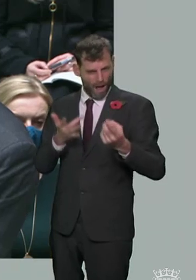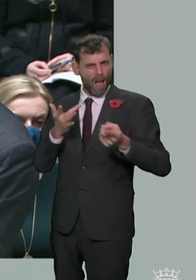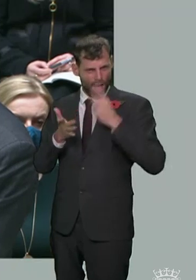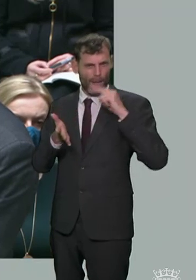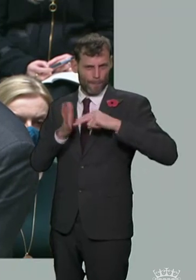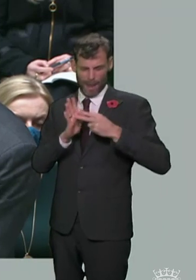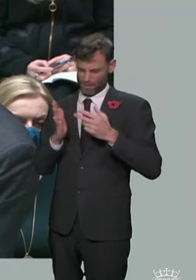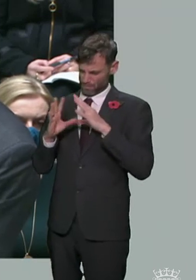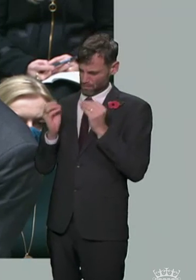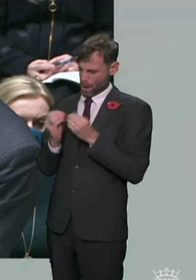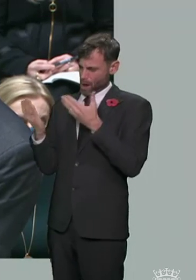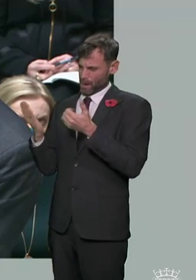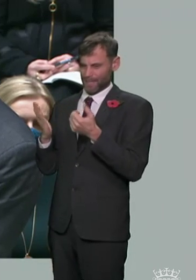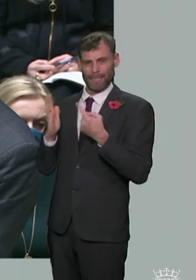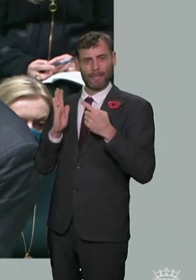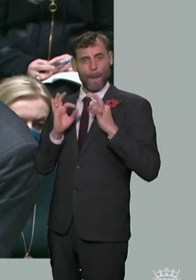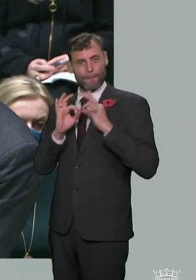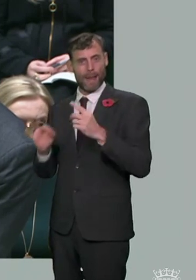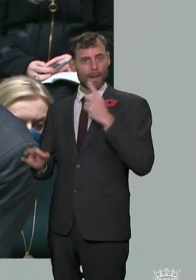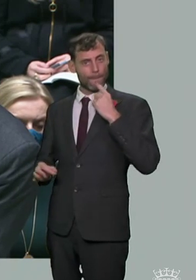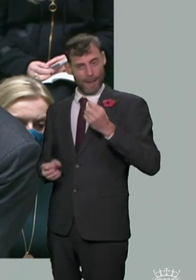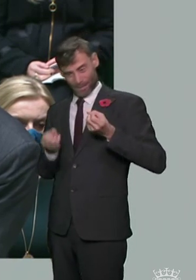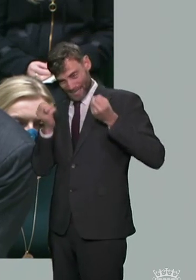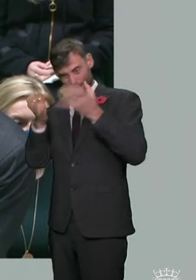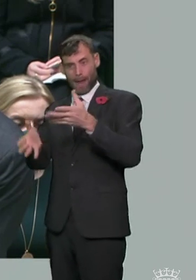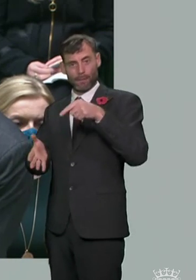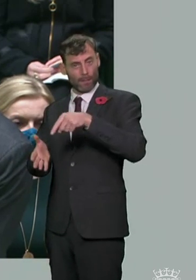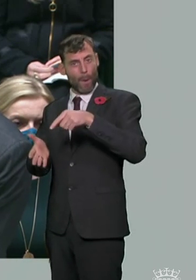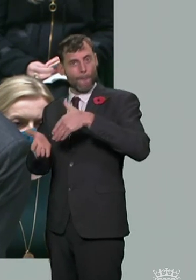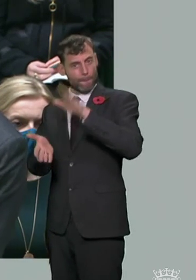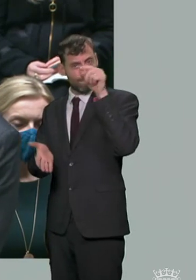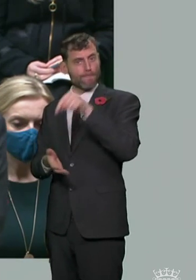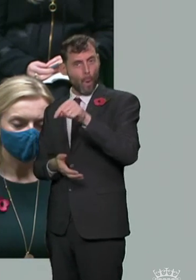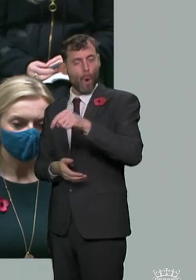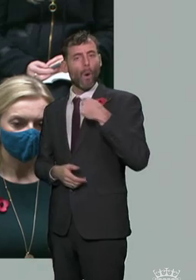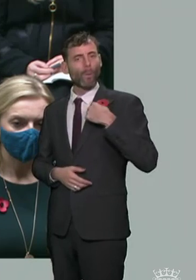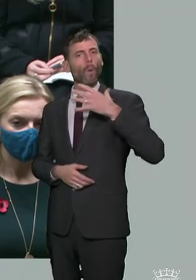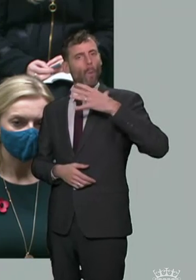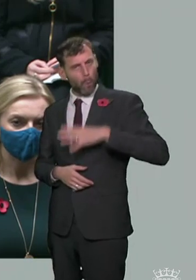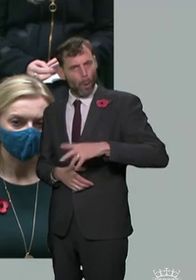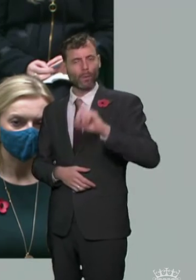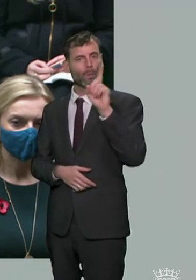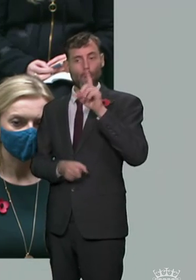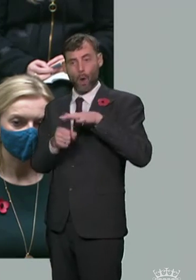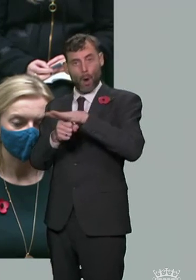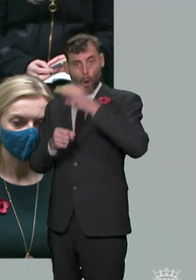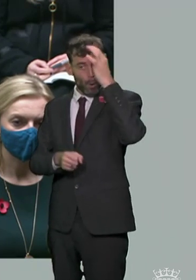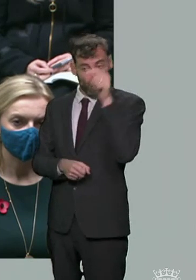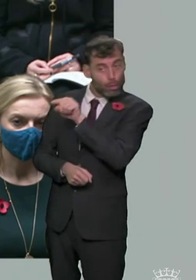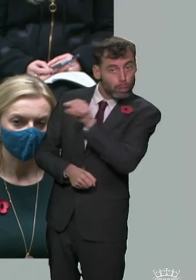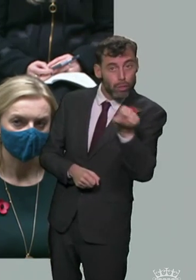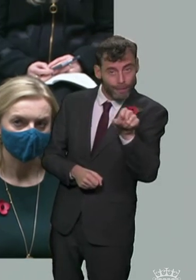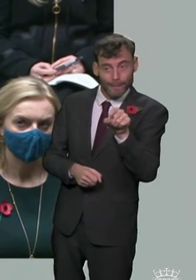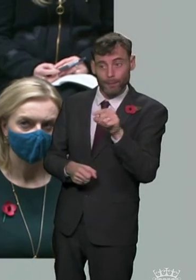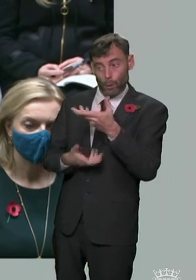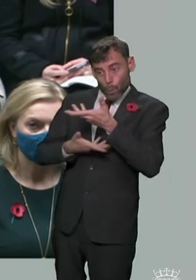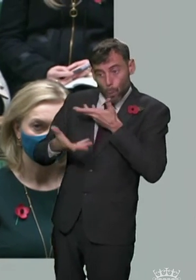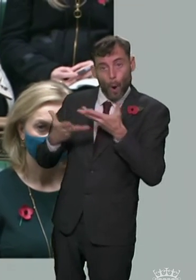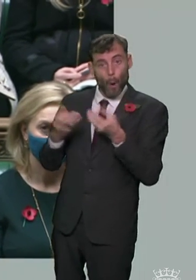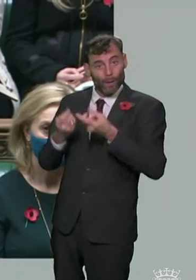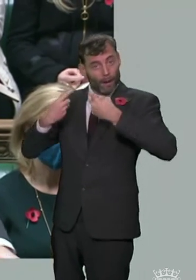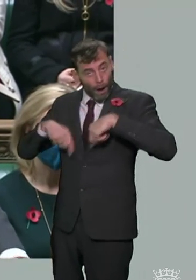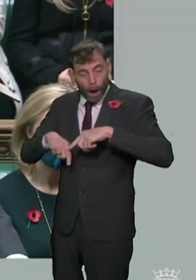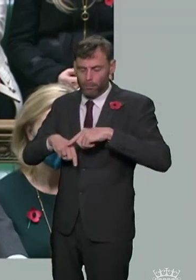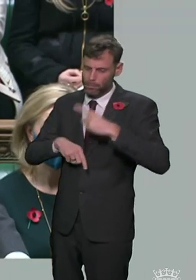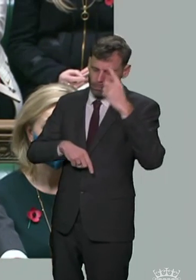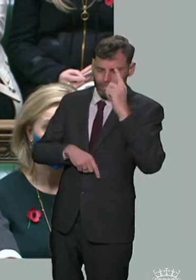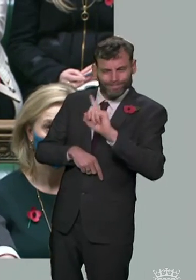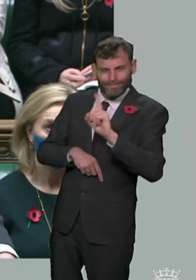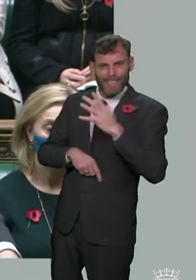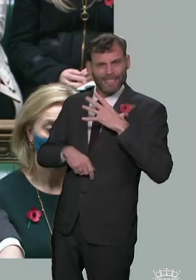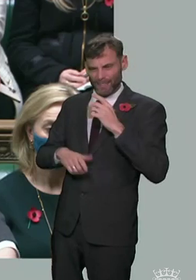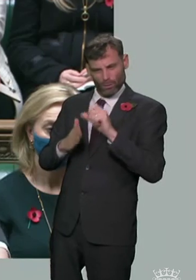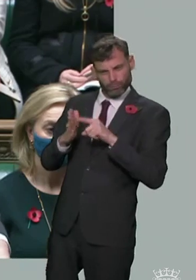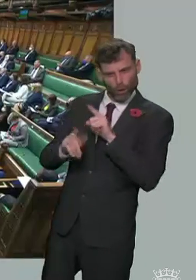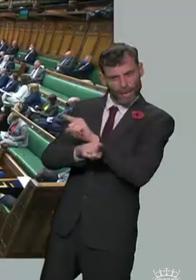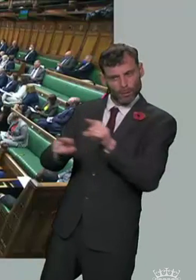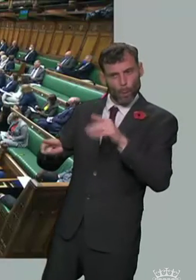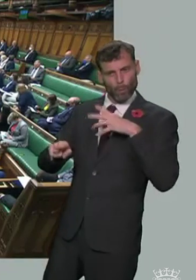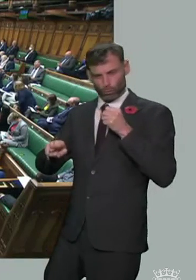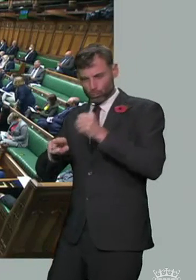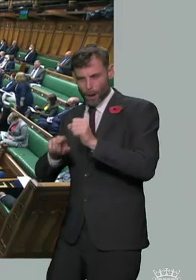We will be putting in about £96 billion more, and we want the local and regional authorities to work with us to ensure that we promote the projects that the people really want.